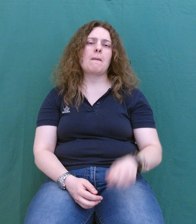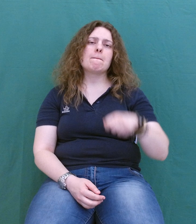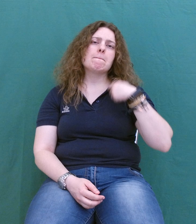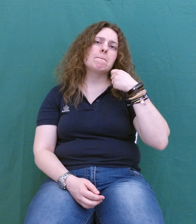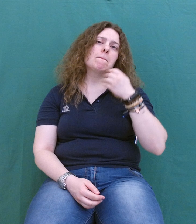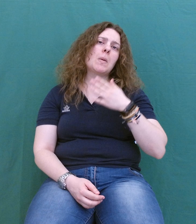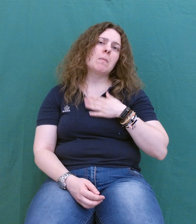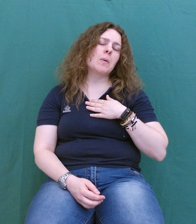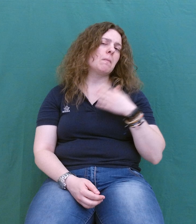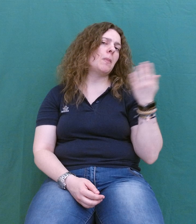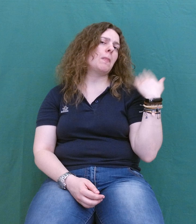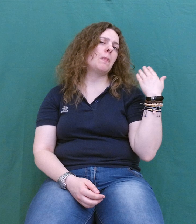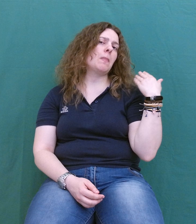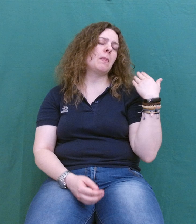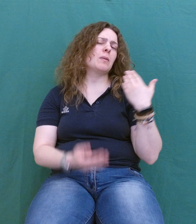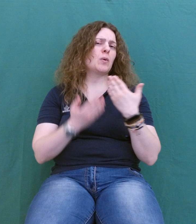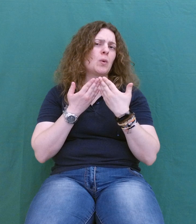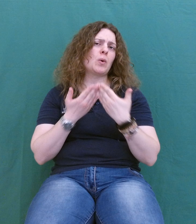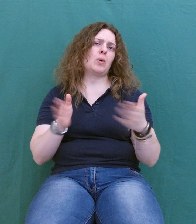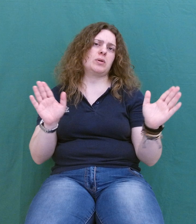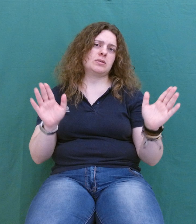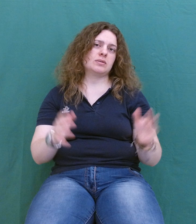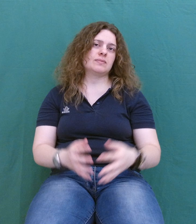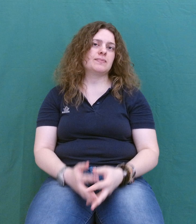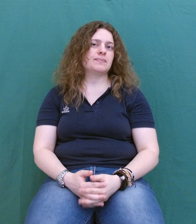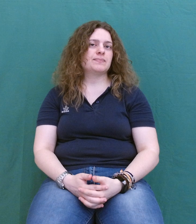ΜΑΜΑ ΜΟΥ ΠΡΟΣΦΑΤΑ ΧΩΡΙΖΩ